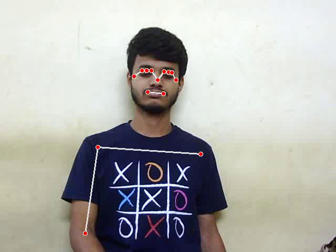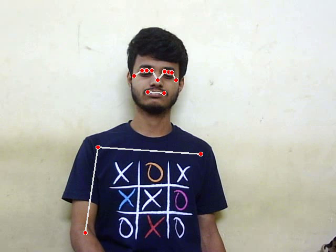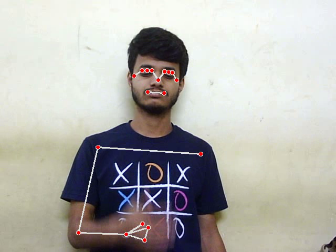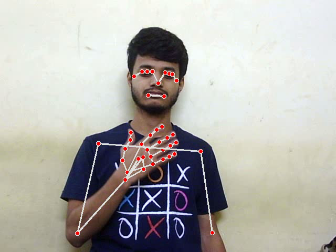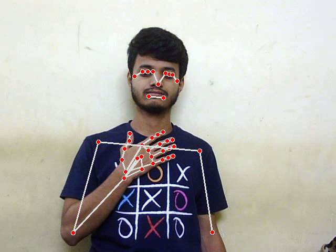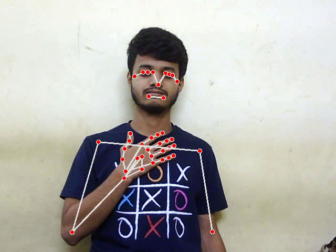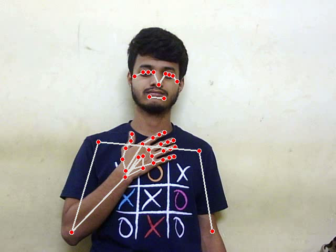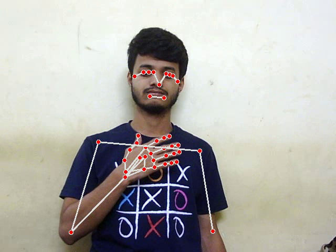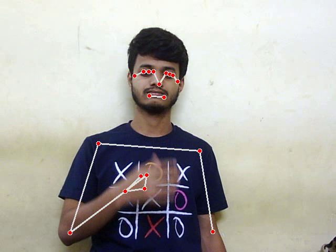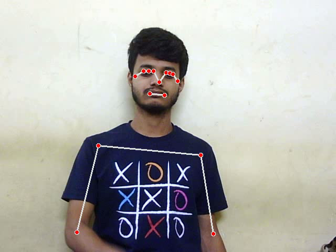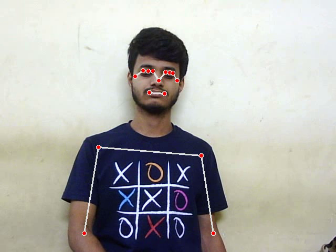my